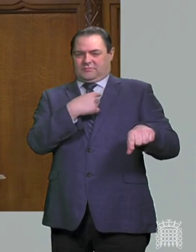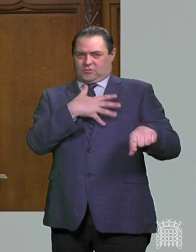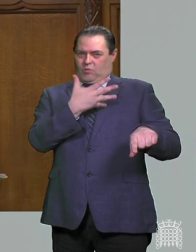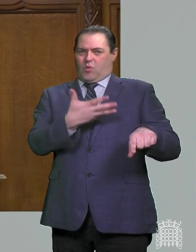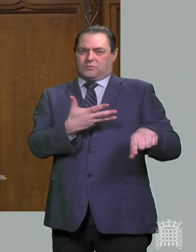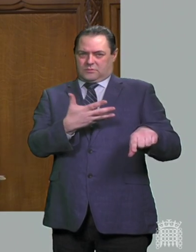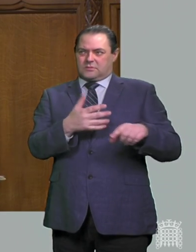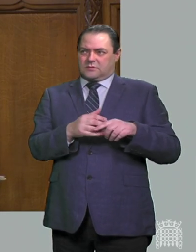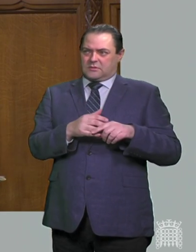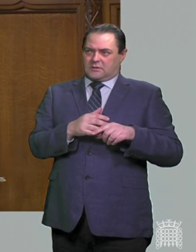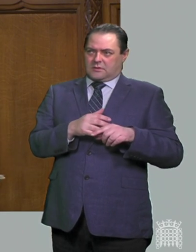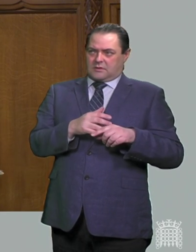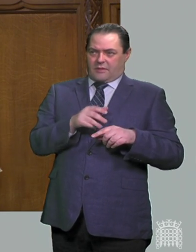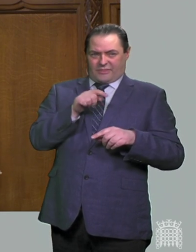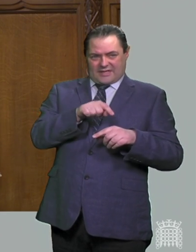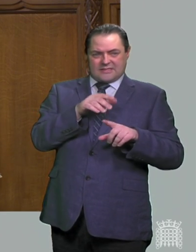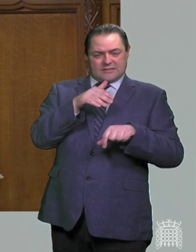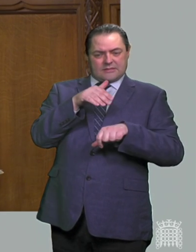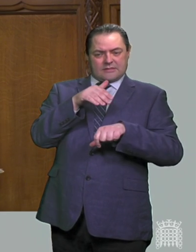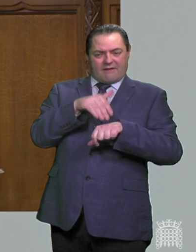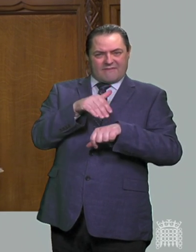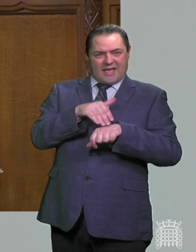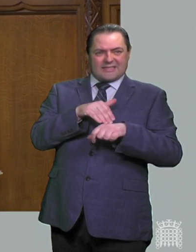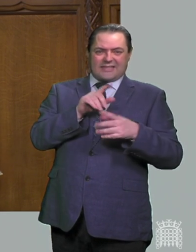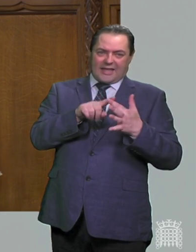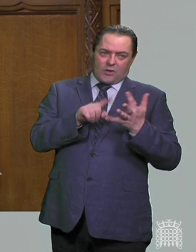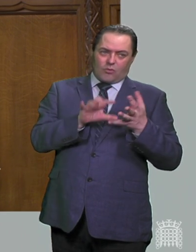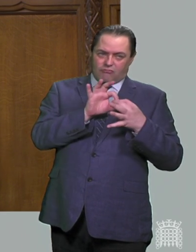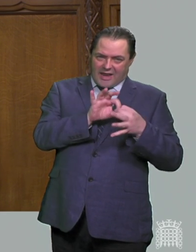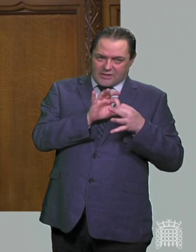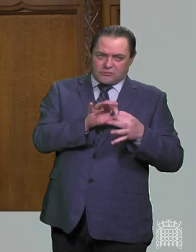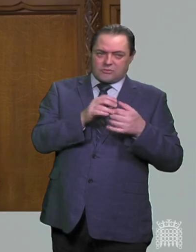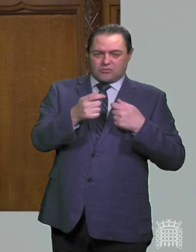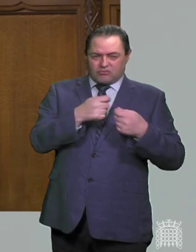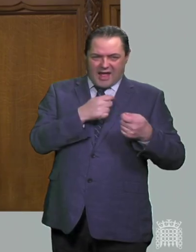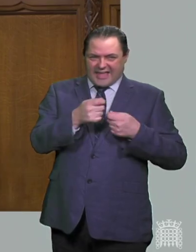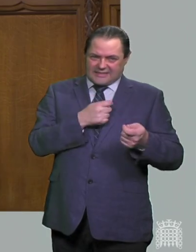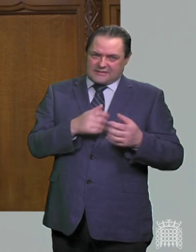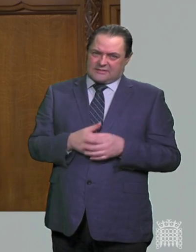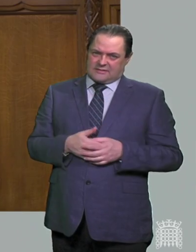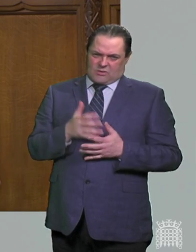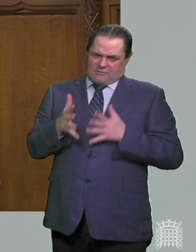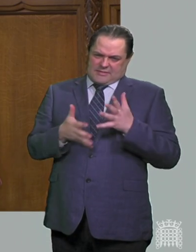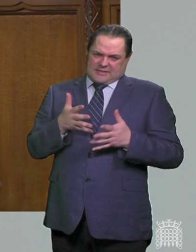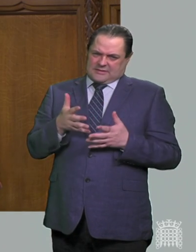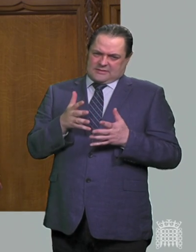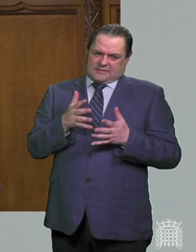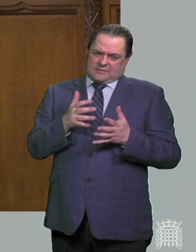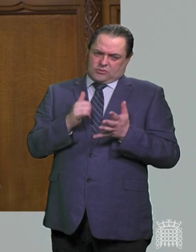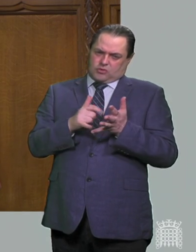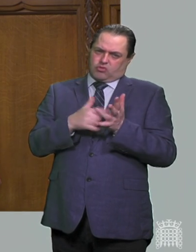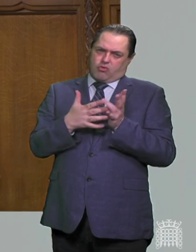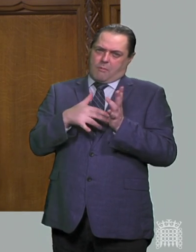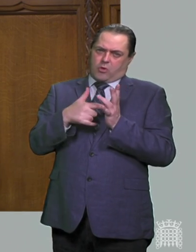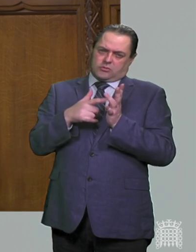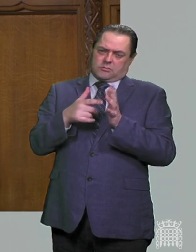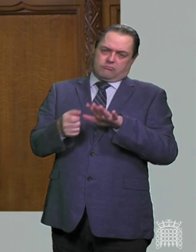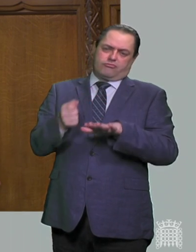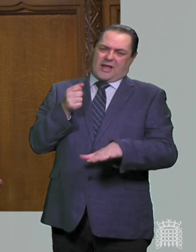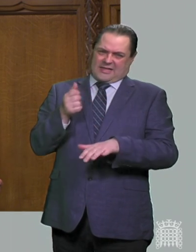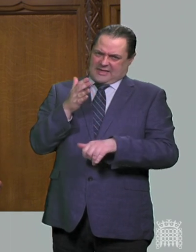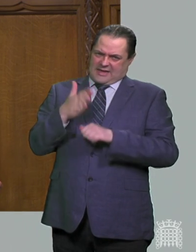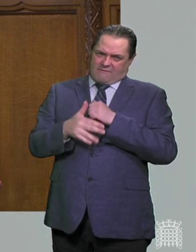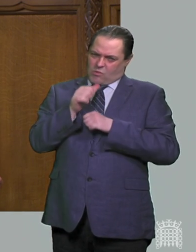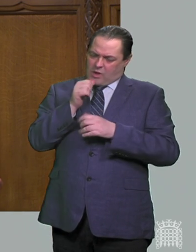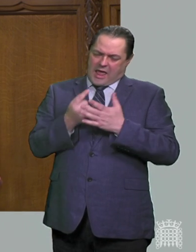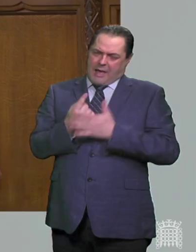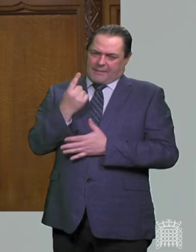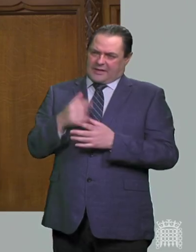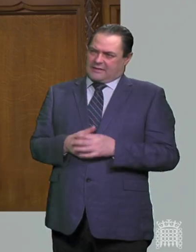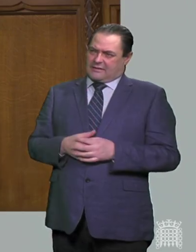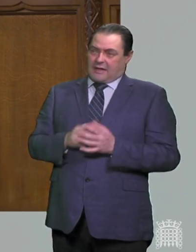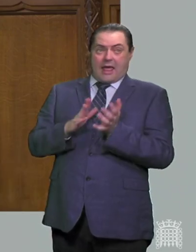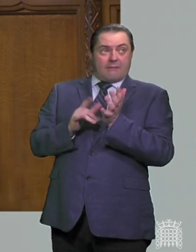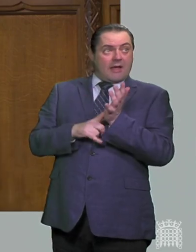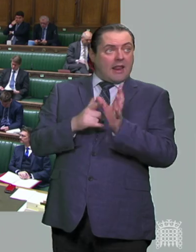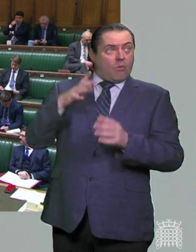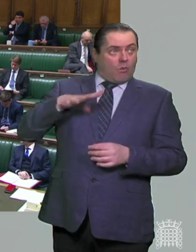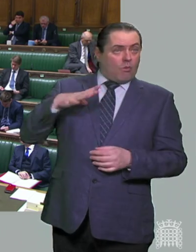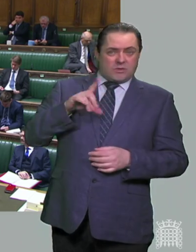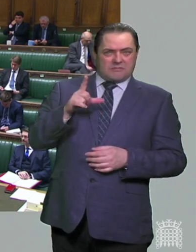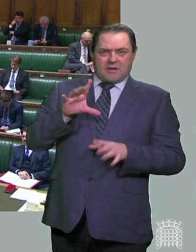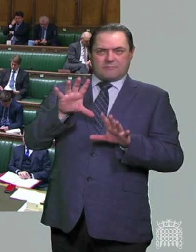Given the likely impact on UK-EU relations and wider trade, it is surely very unlikely that the Stormont brake will ever be used, even if MLAs want it to be triggered.